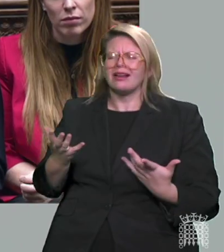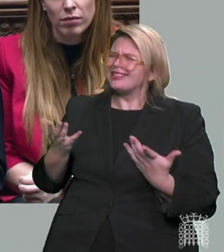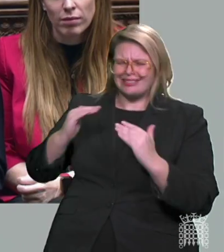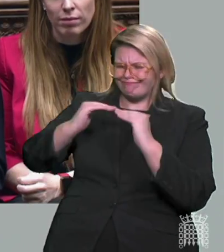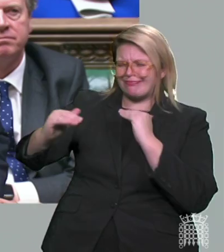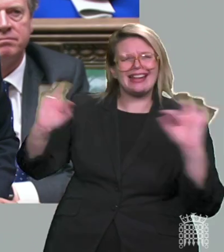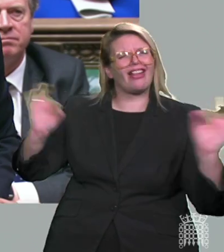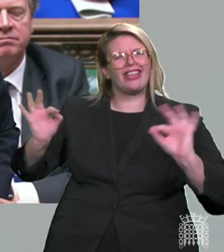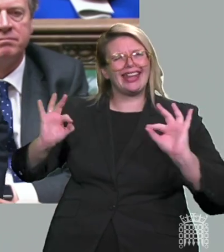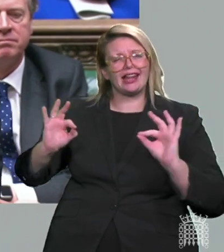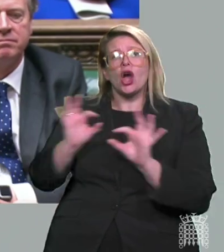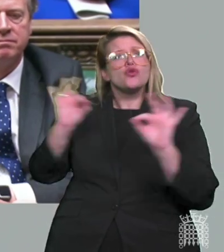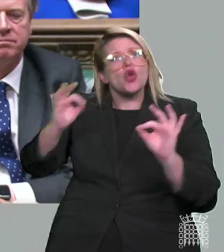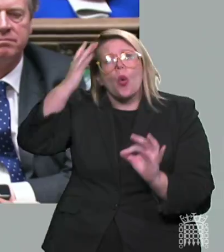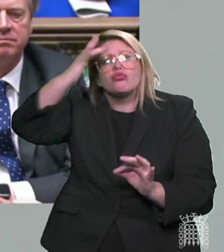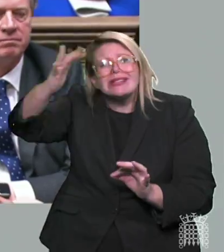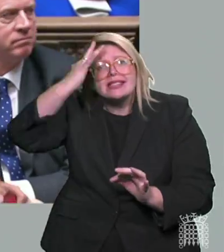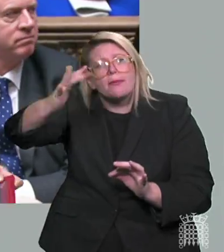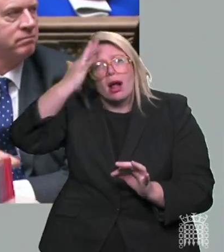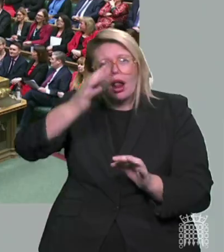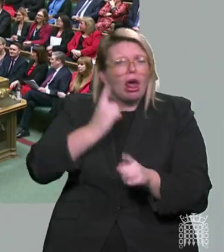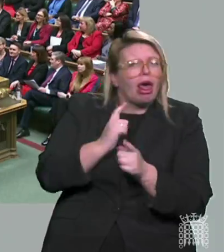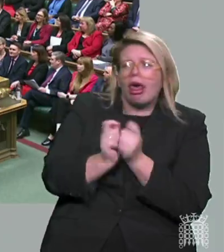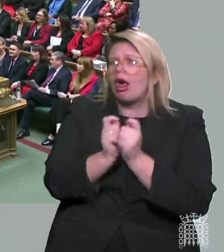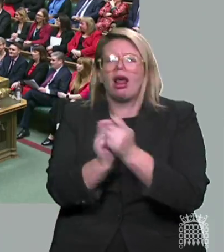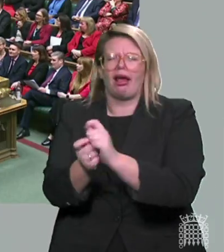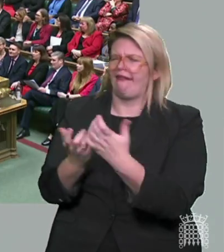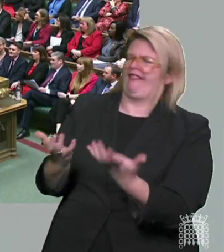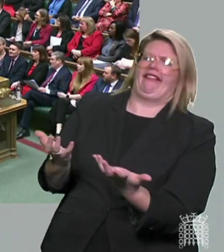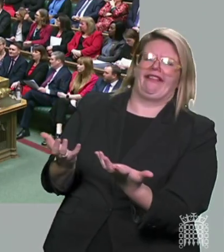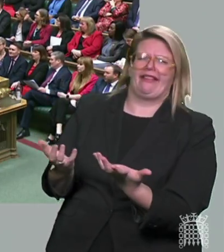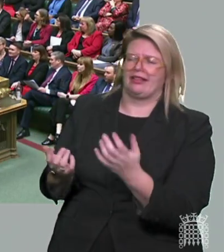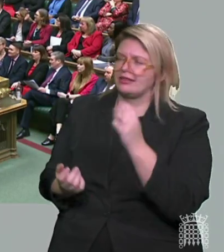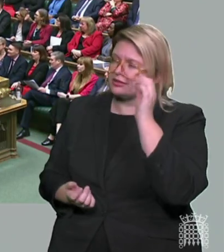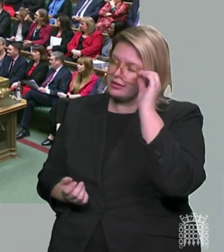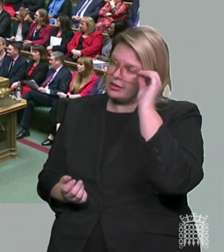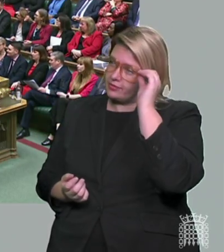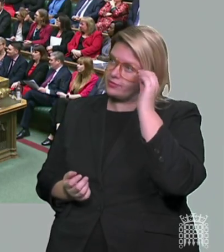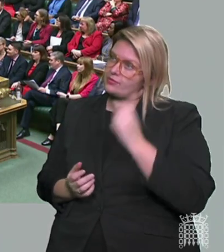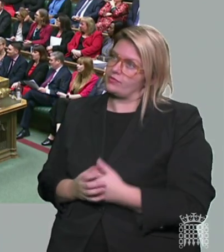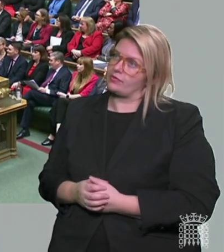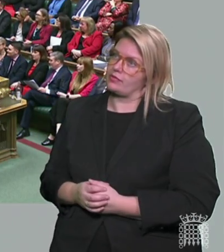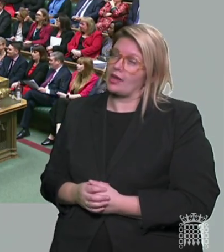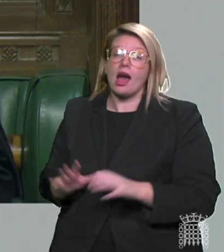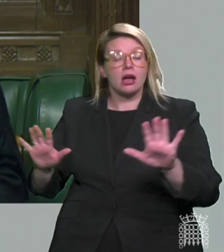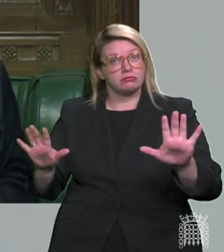It is inconsistent, unprincipled and in hock to his union—